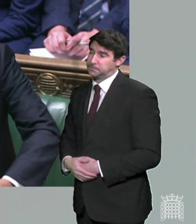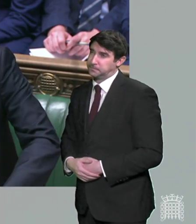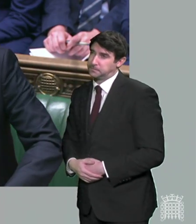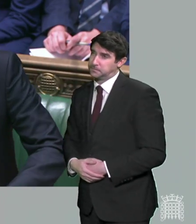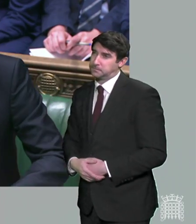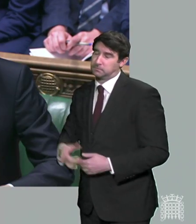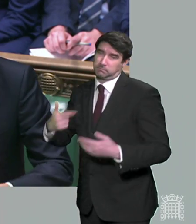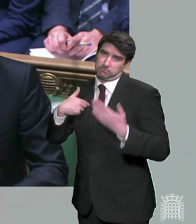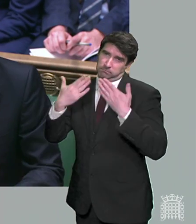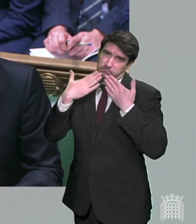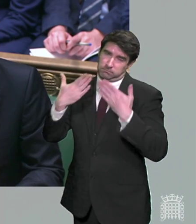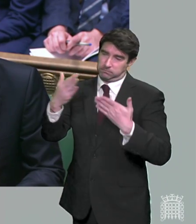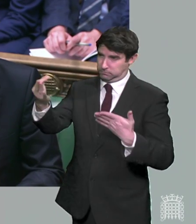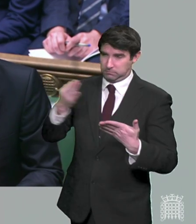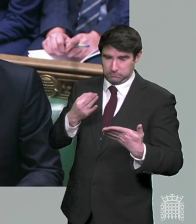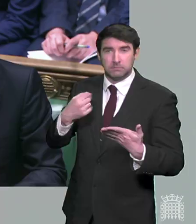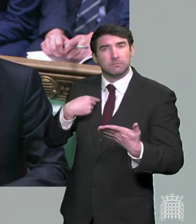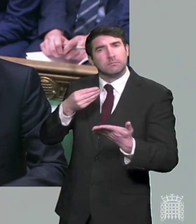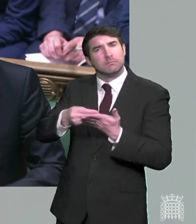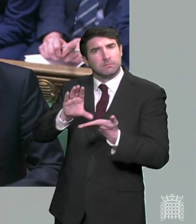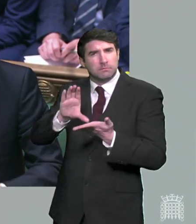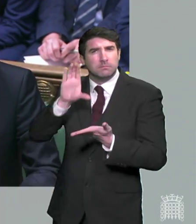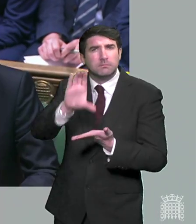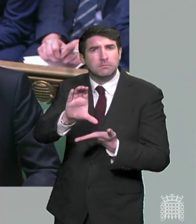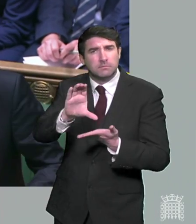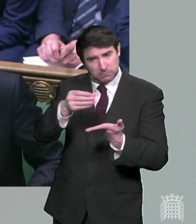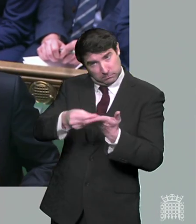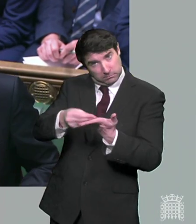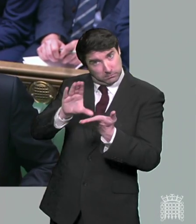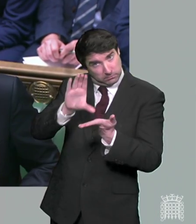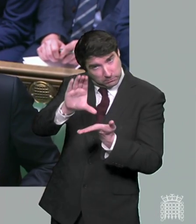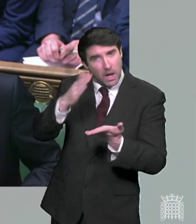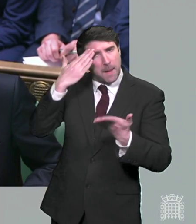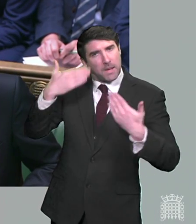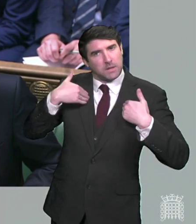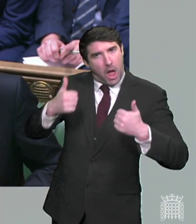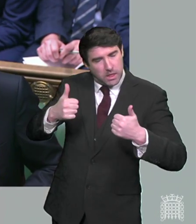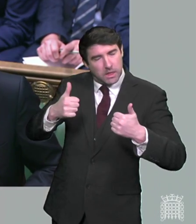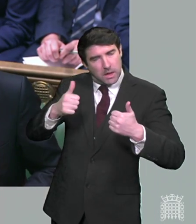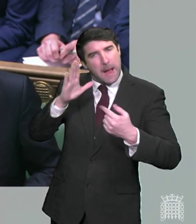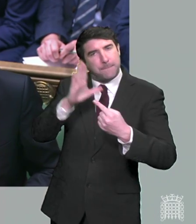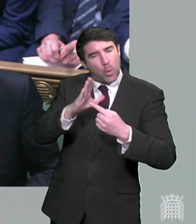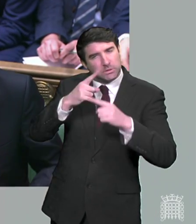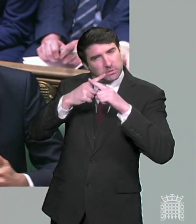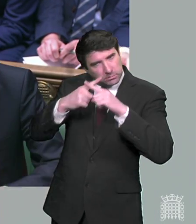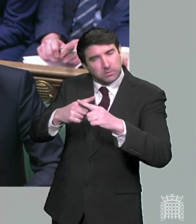We are doing more to make sure that the extra money that we are putting into tackling mental health is particularly focused on young people.